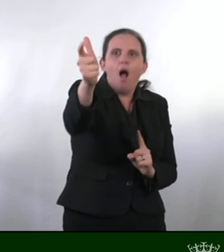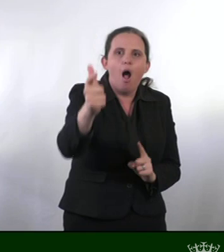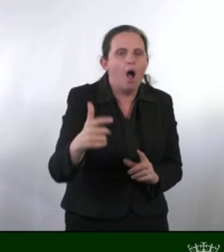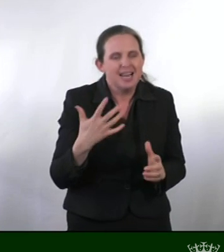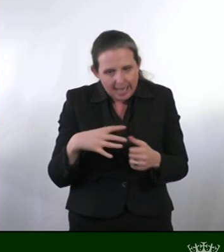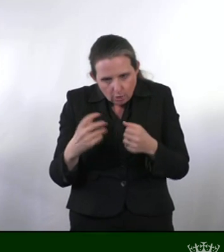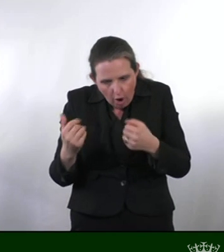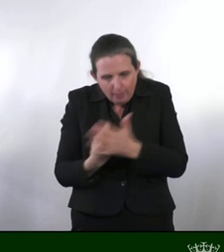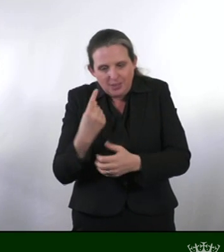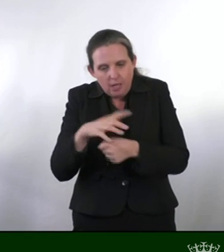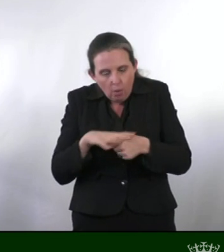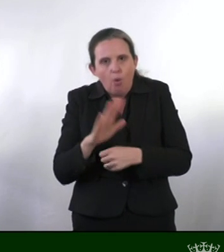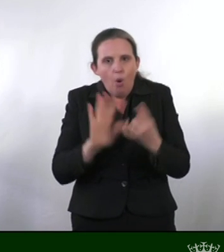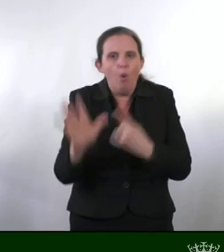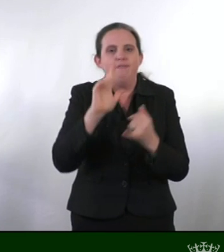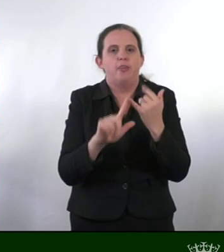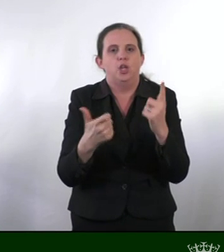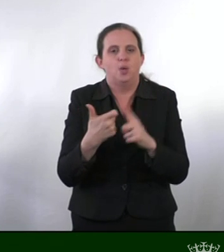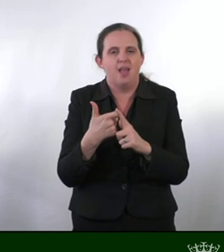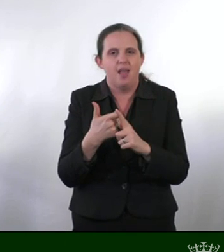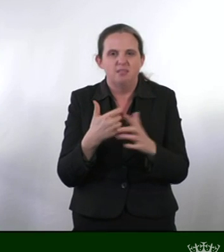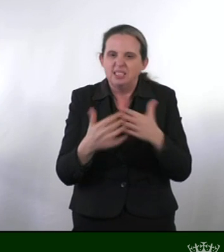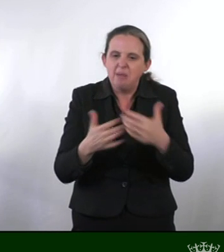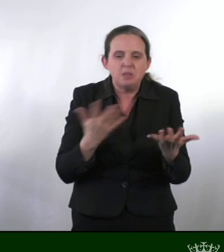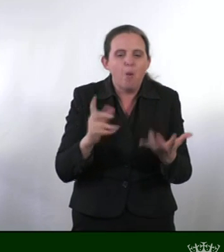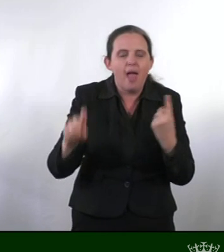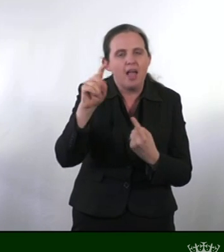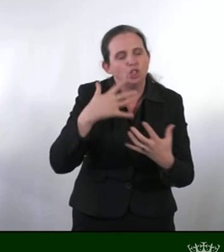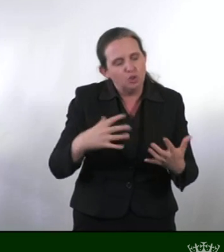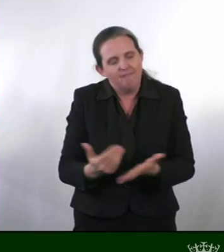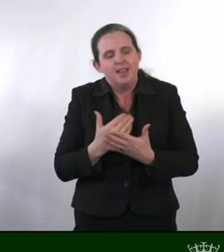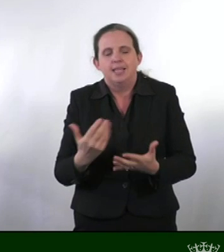Everywhere in the UK should feel like a good place to set up home.